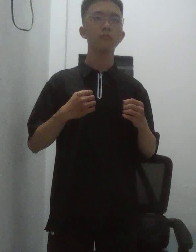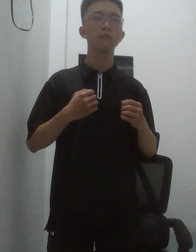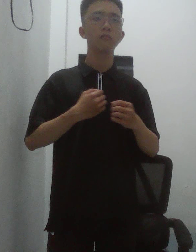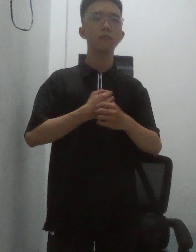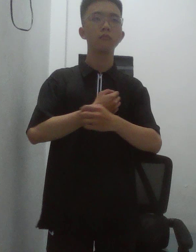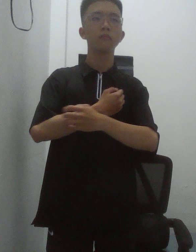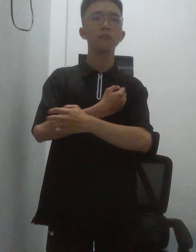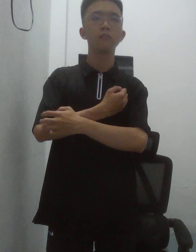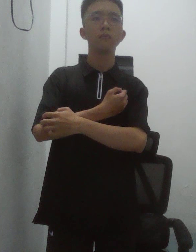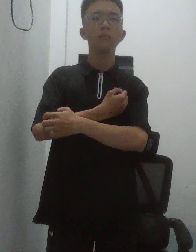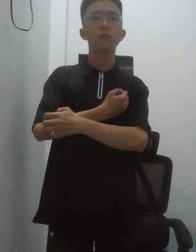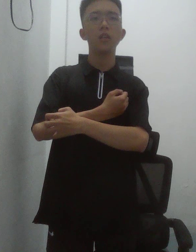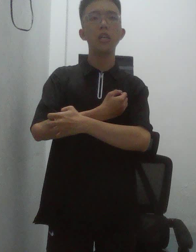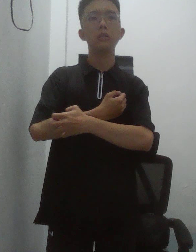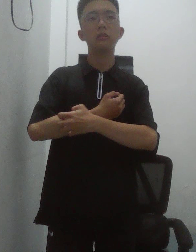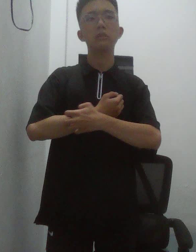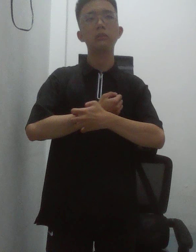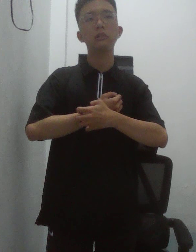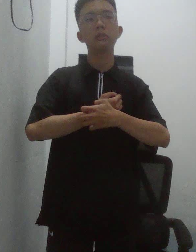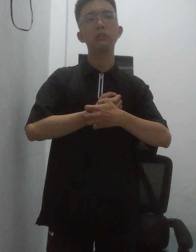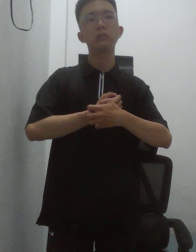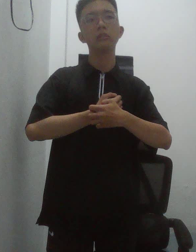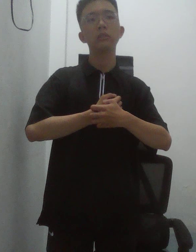ngheo